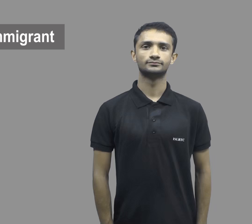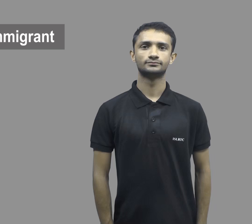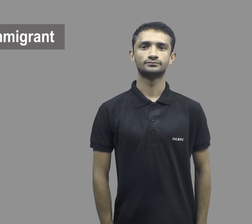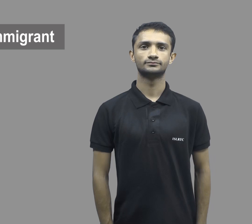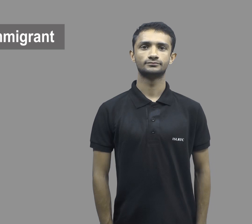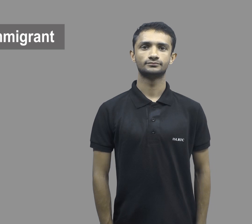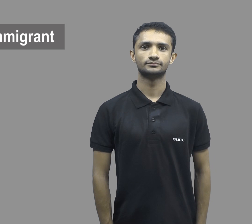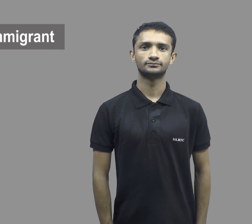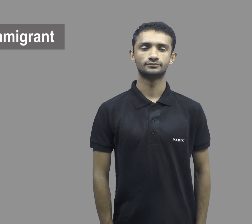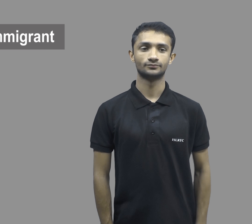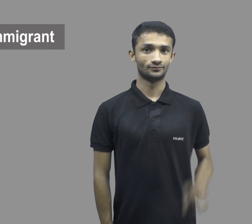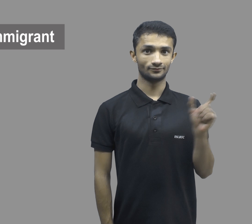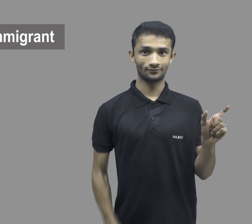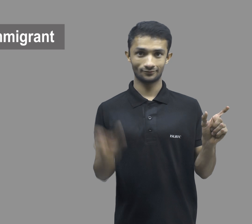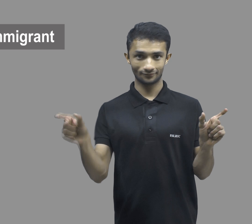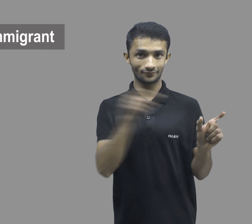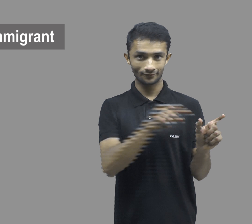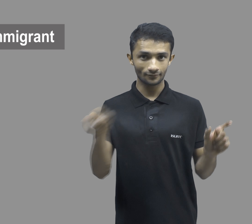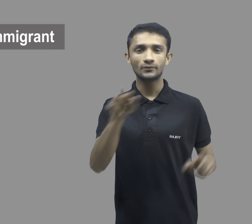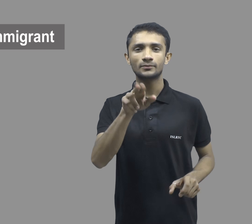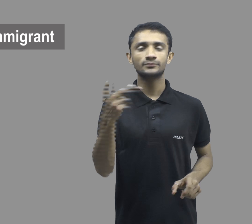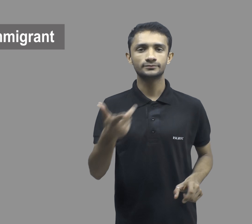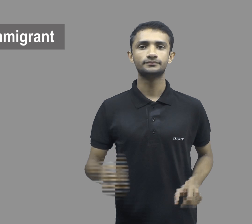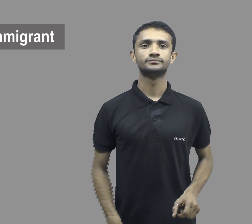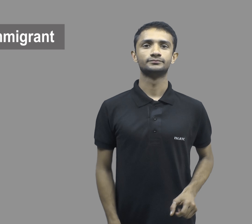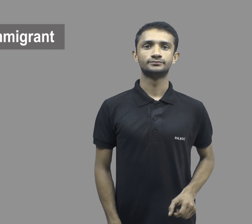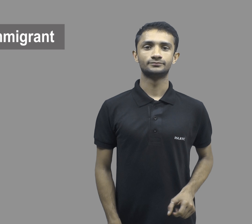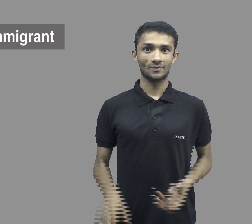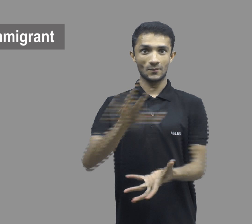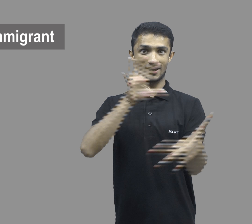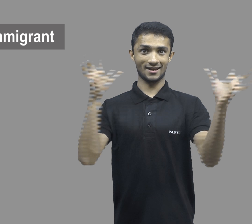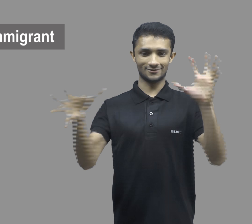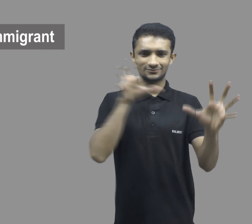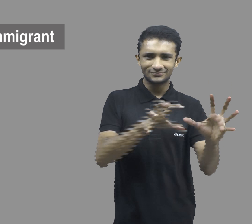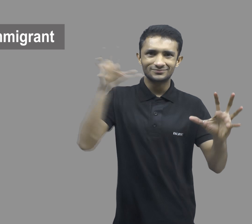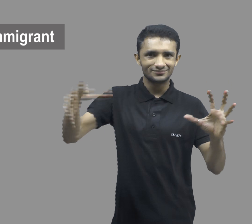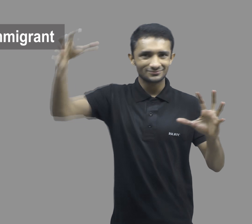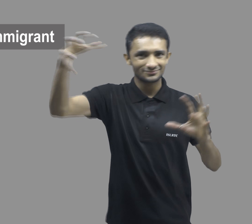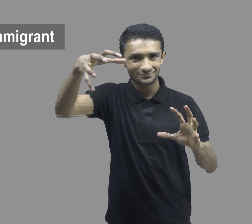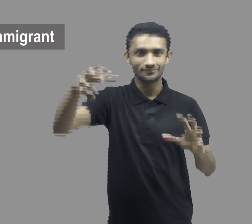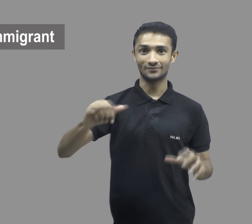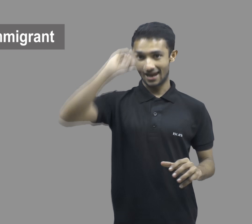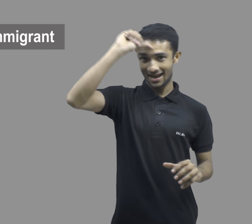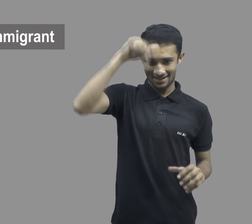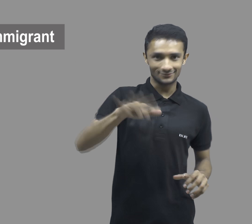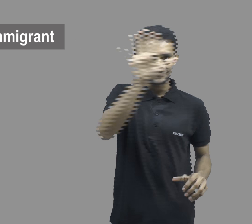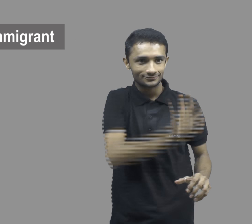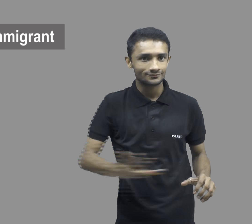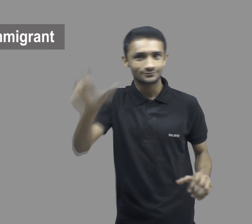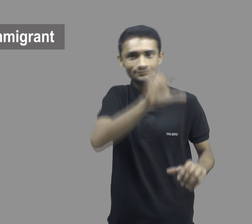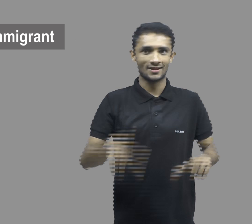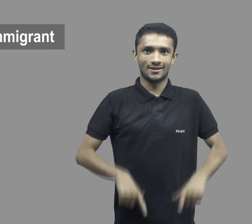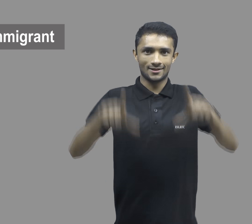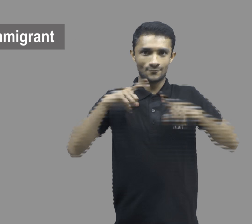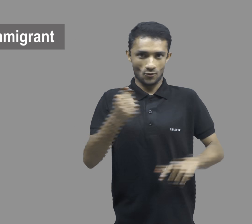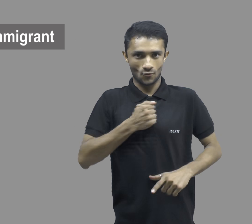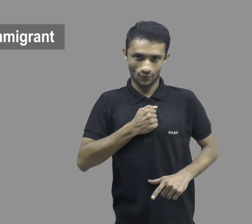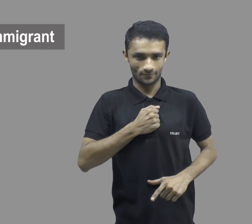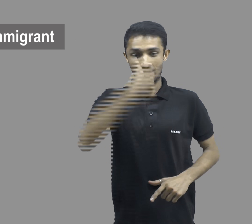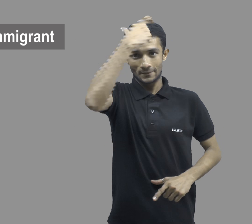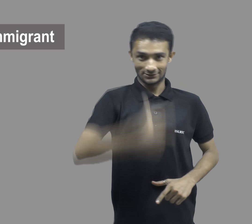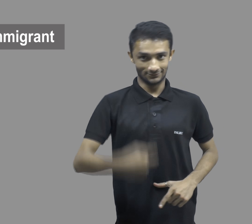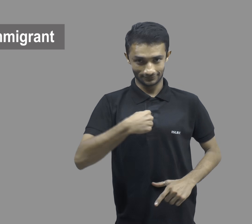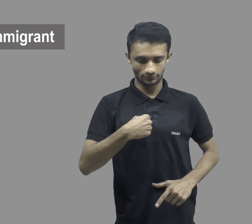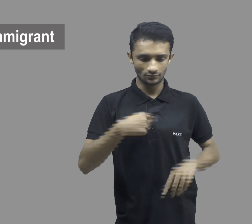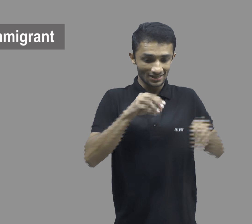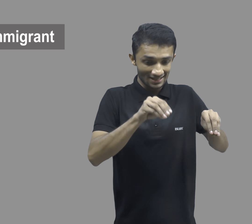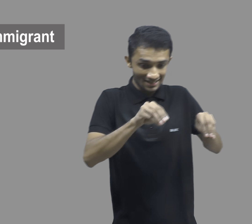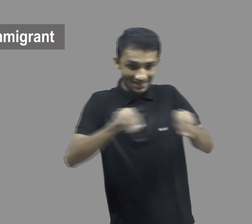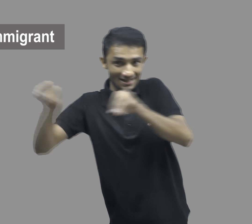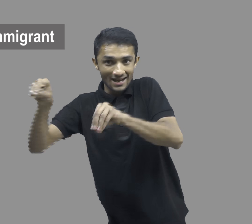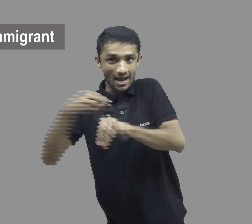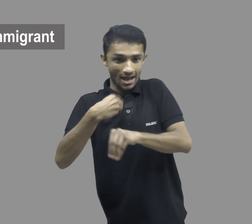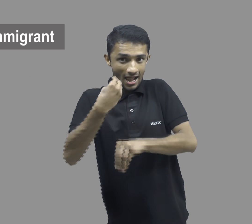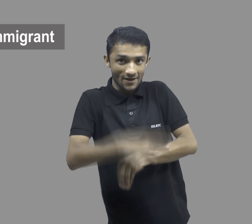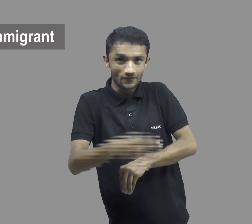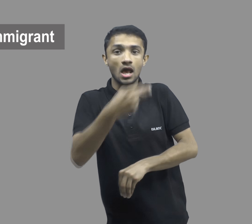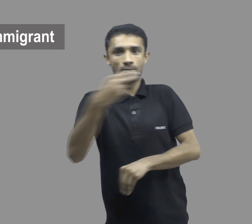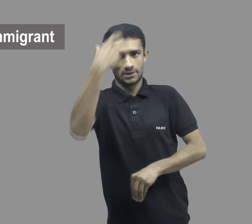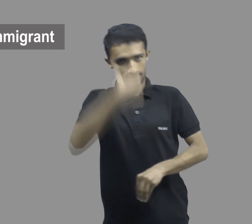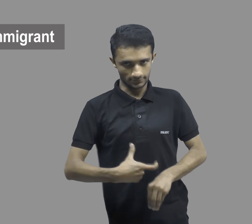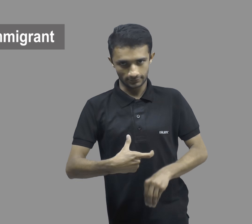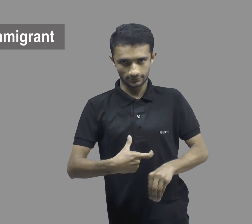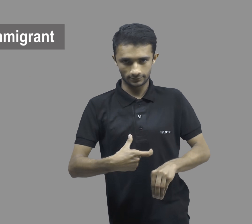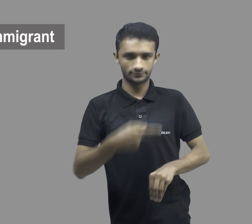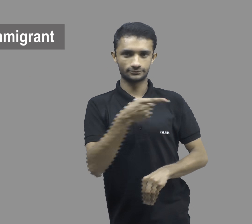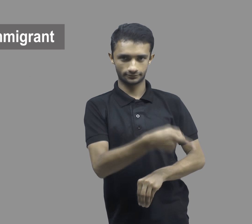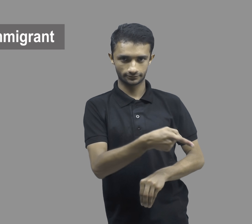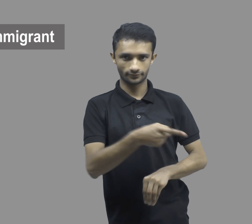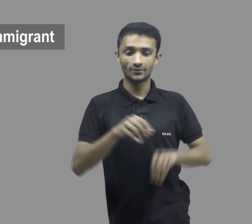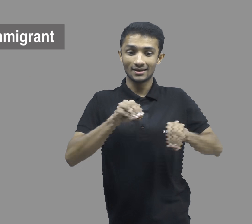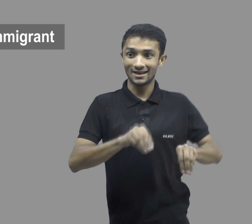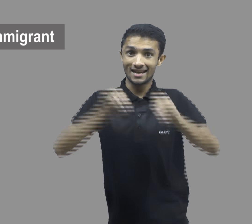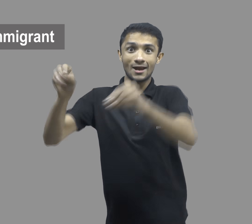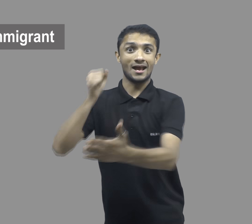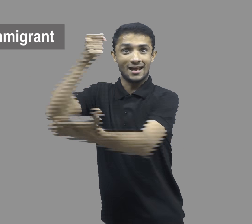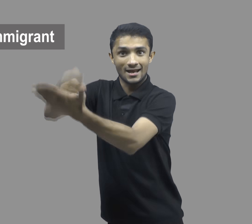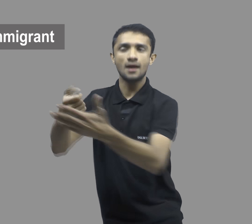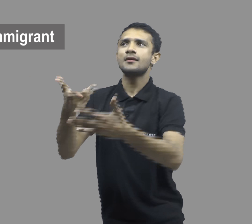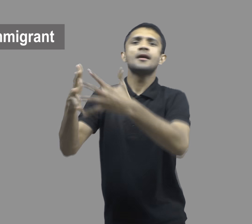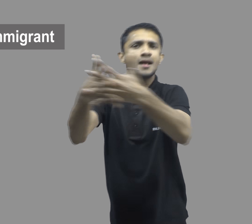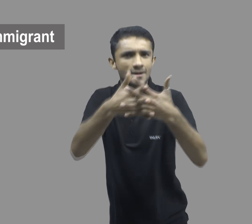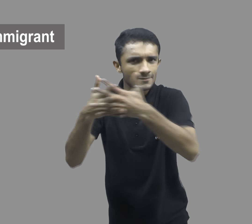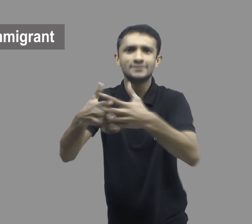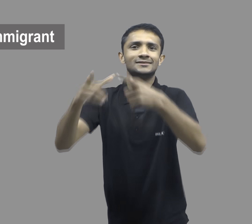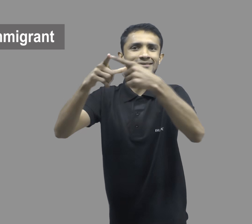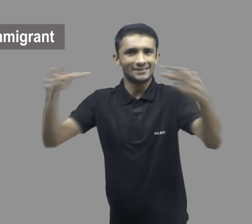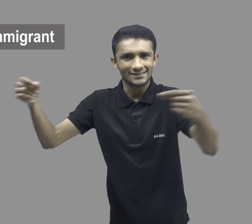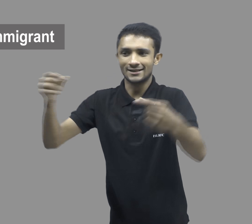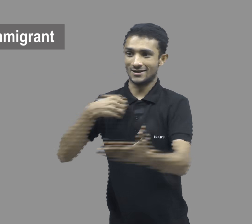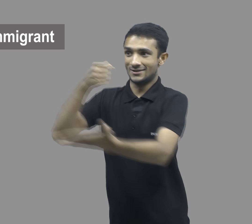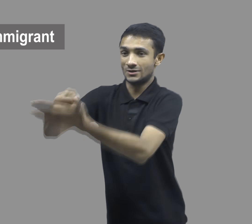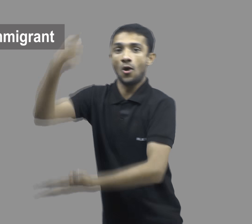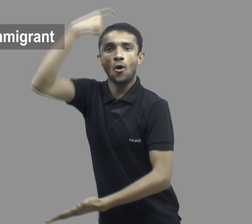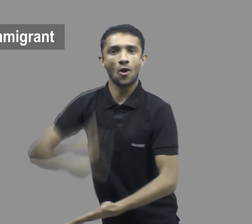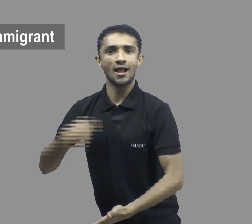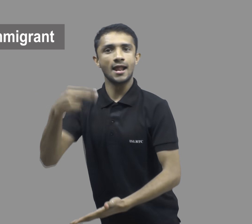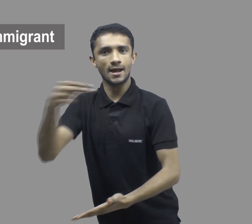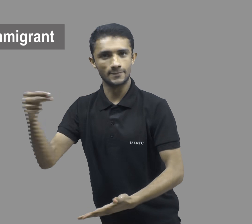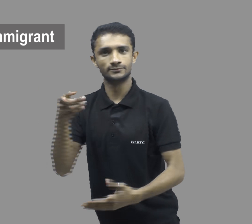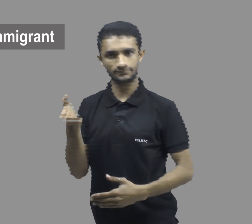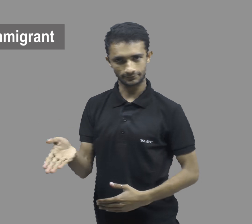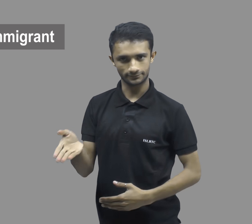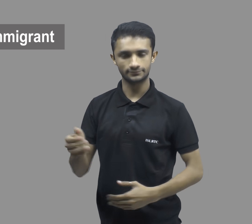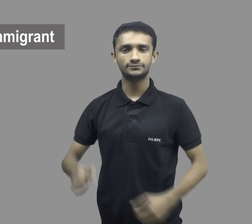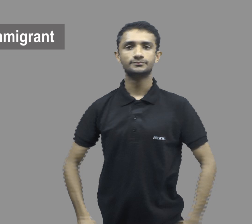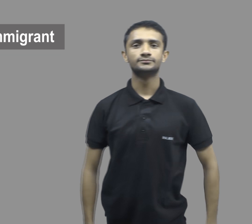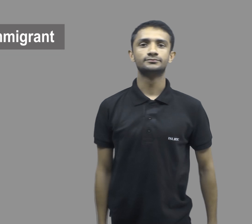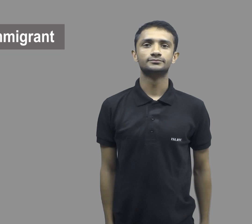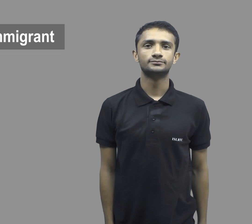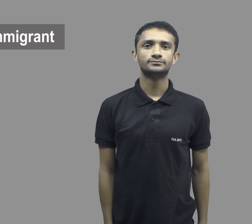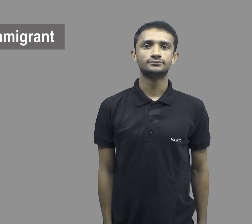Emigrant And Immigrant